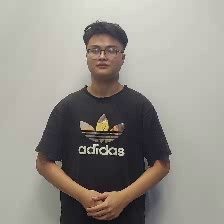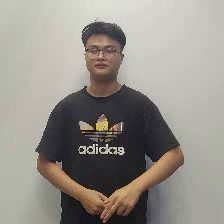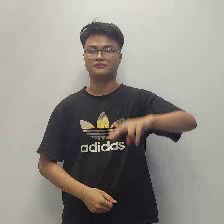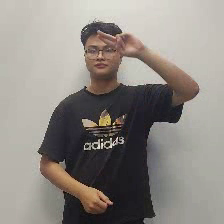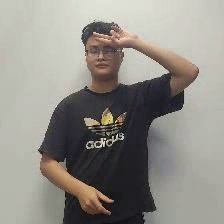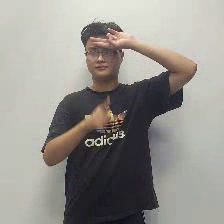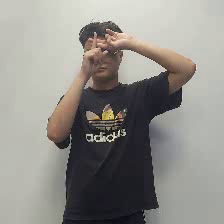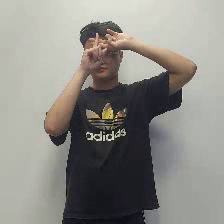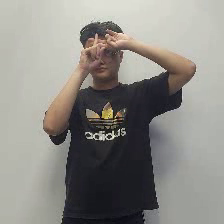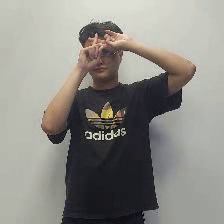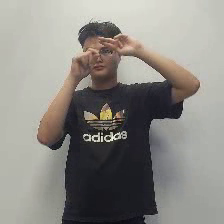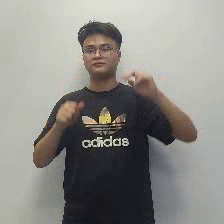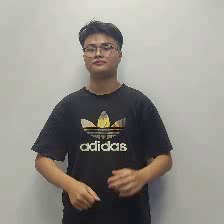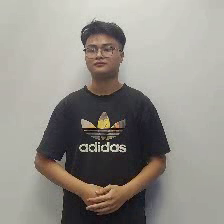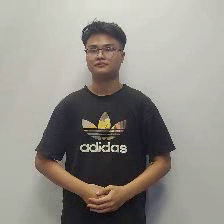Bệnh viện